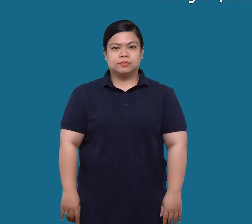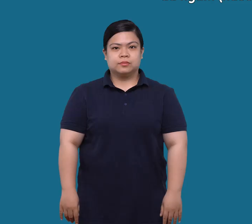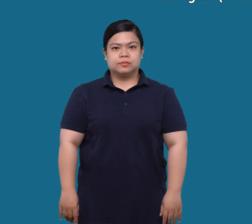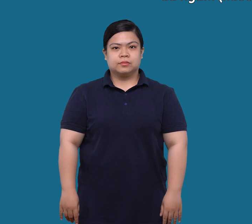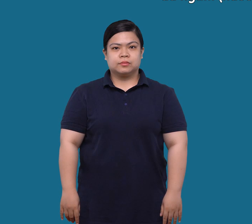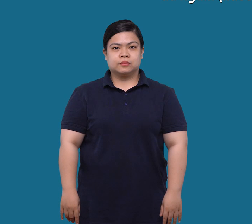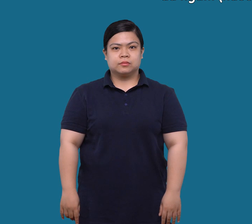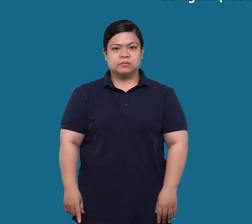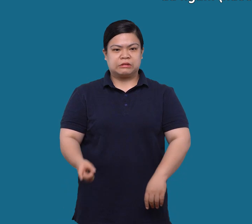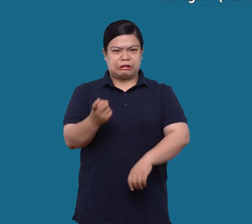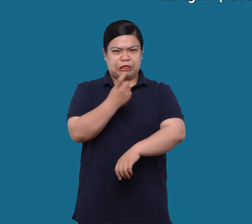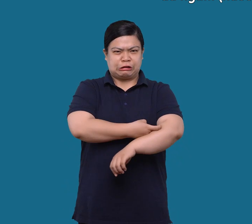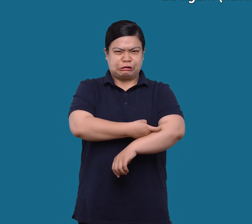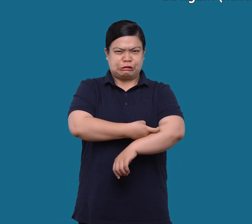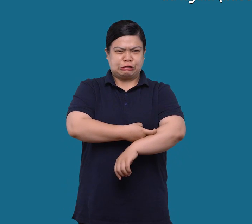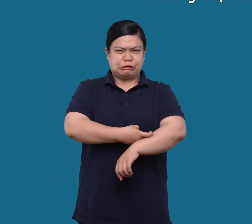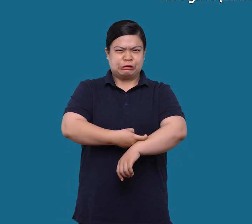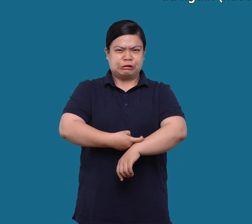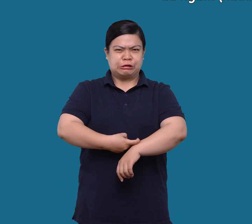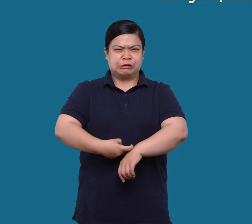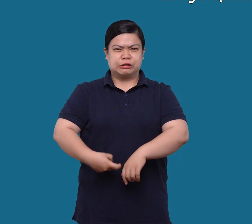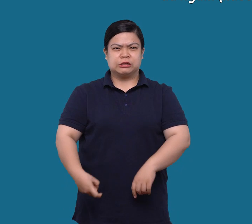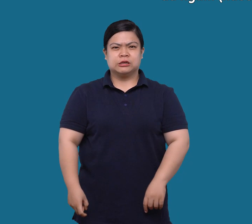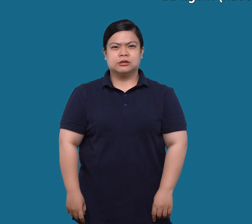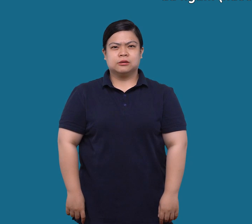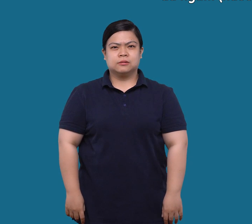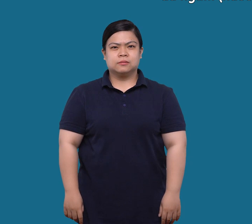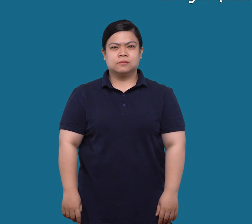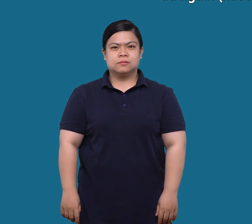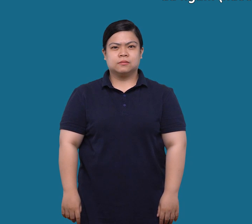da ngăm (nước da ngăm đen)